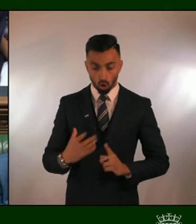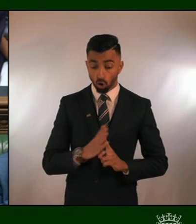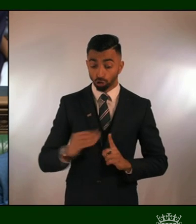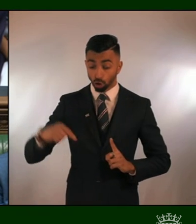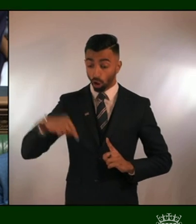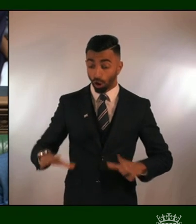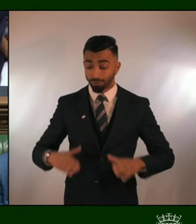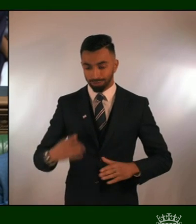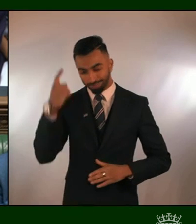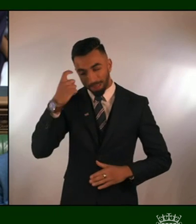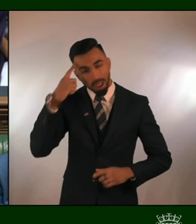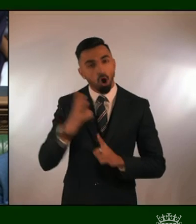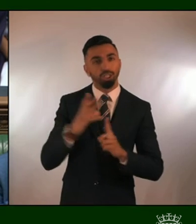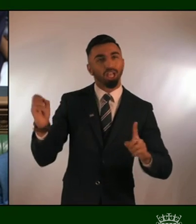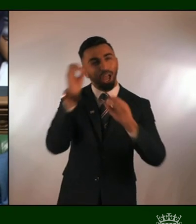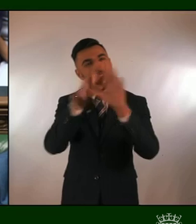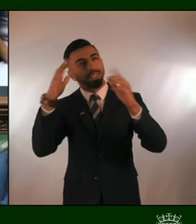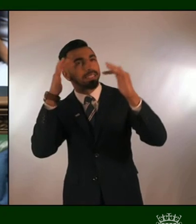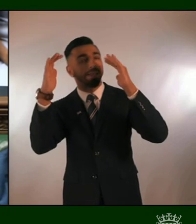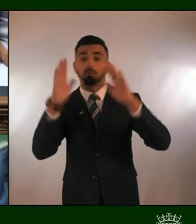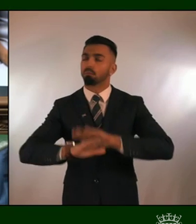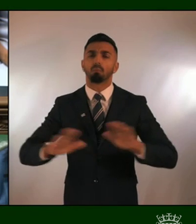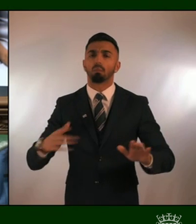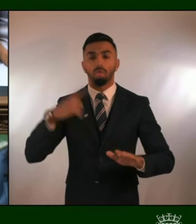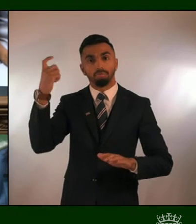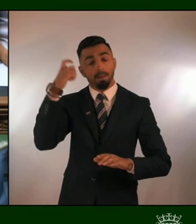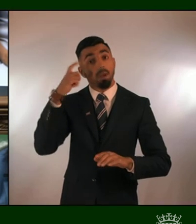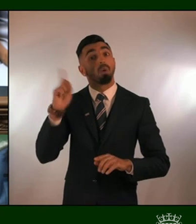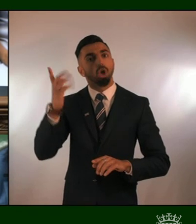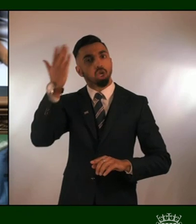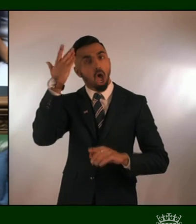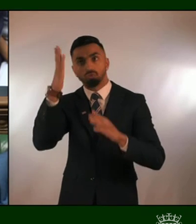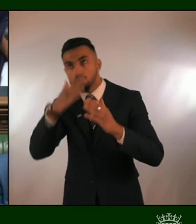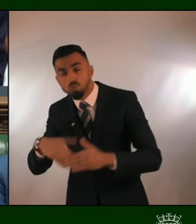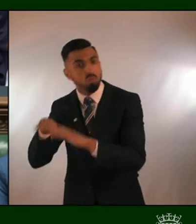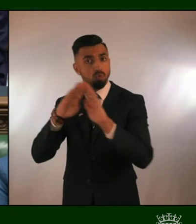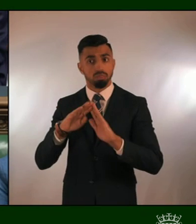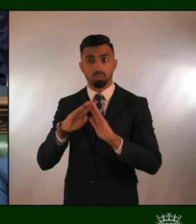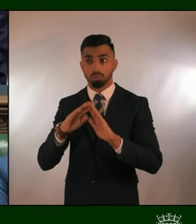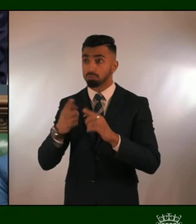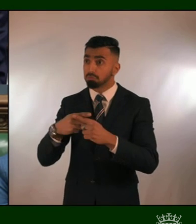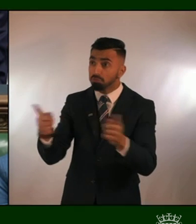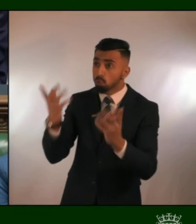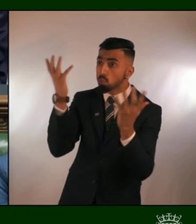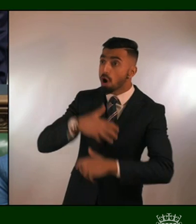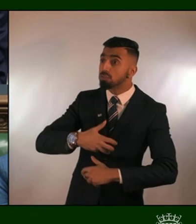We will do right by you and your family, and I know I will have the support of the whole House as I say that.